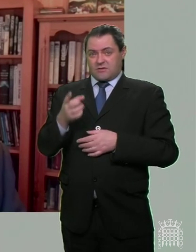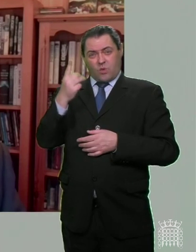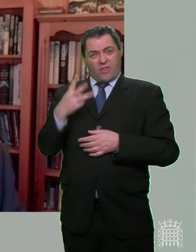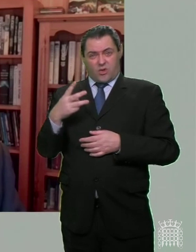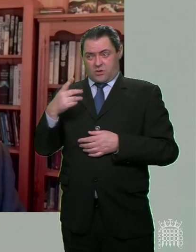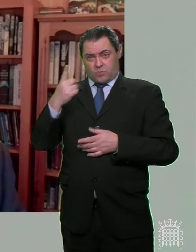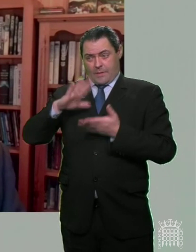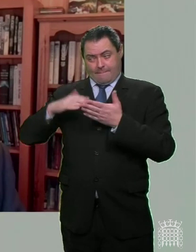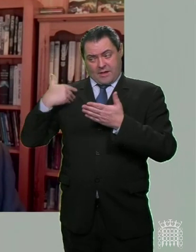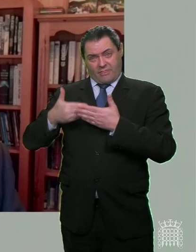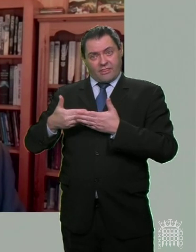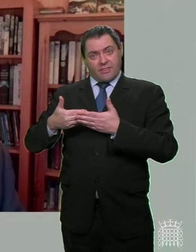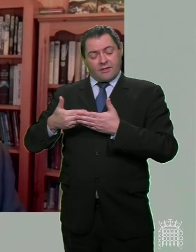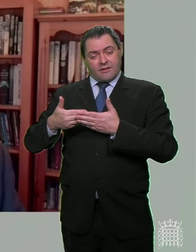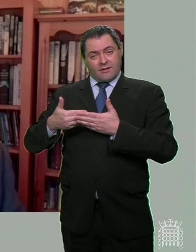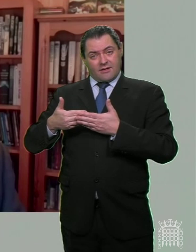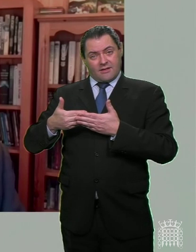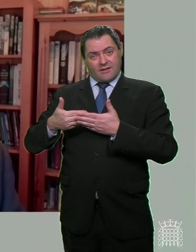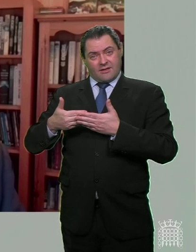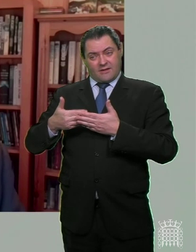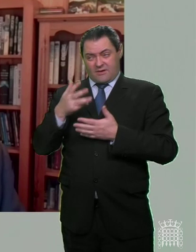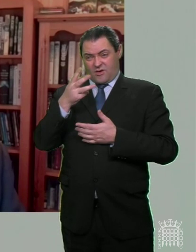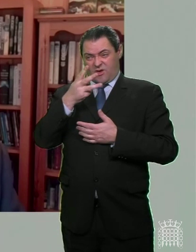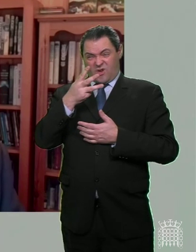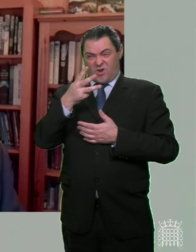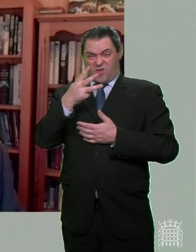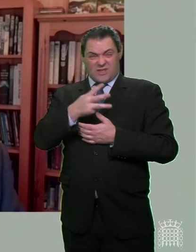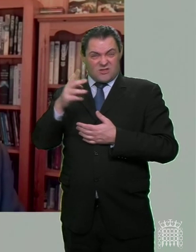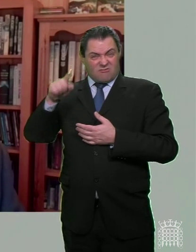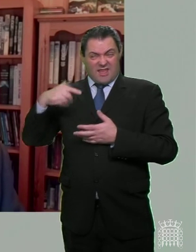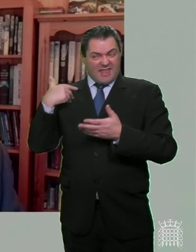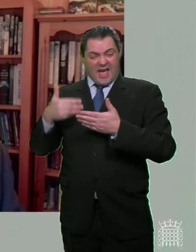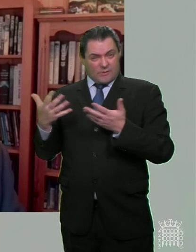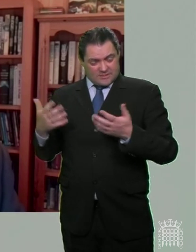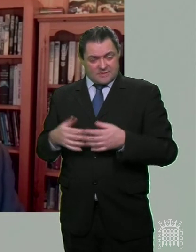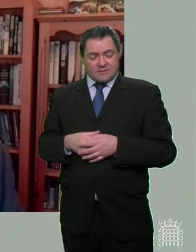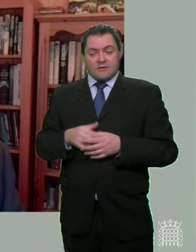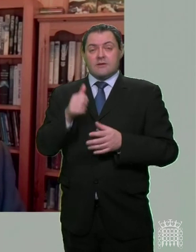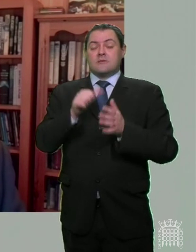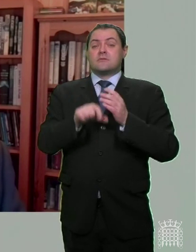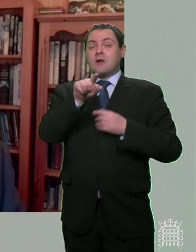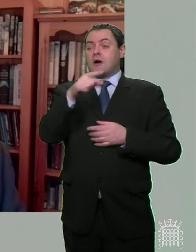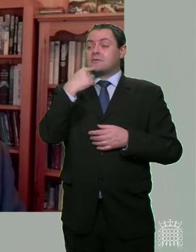Since the start of the pandemic, the Prime Minister has promised to always follow the advice of scientists.